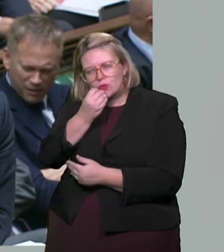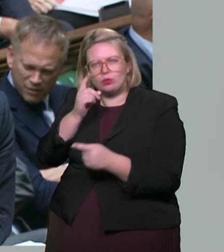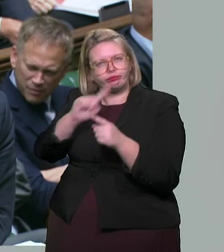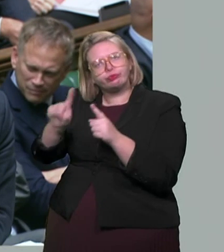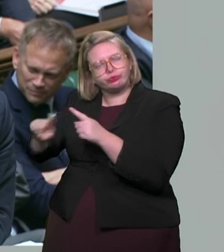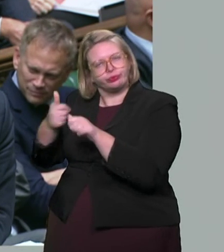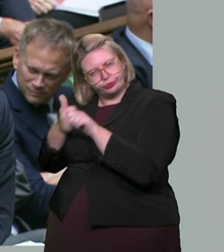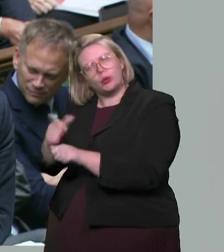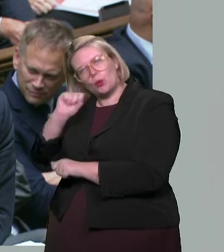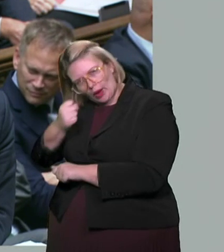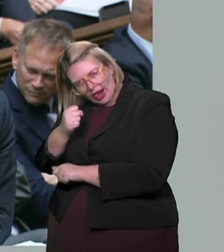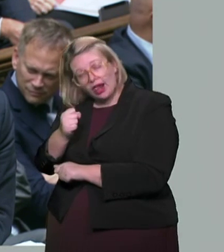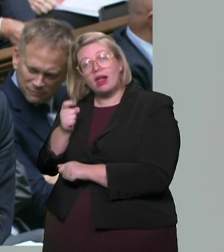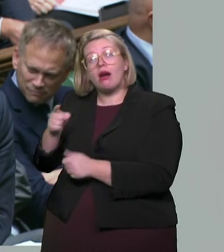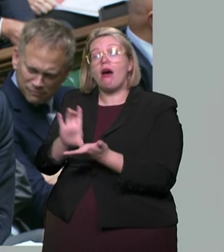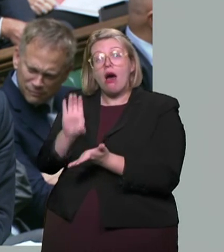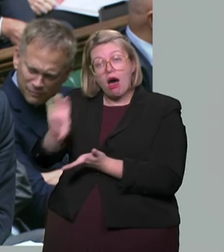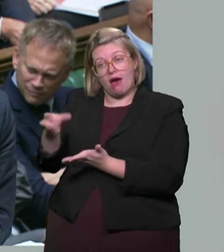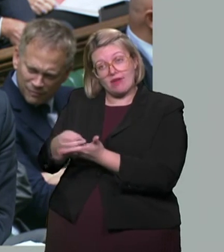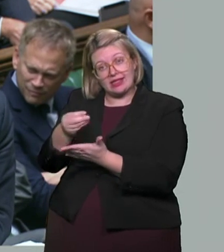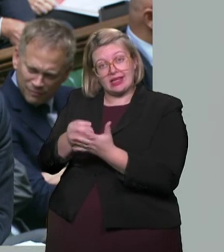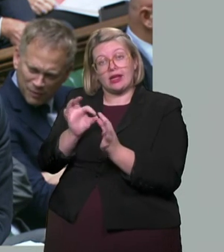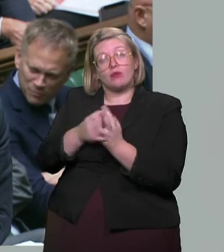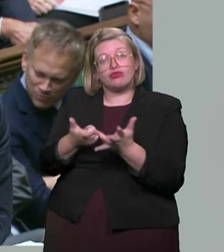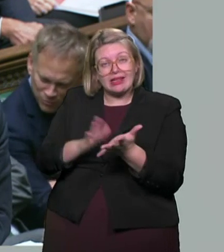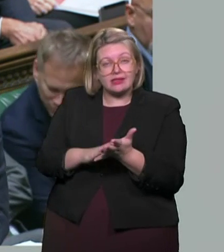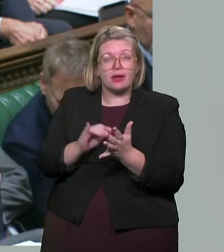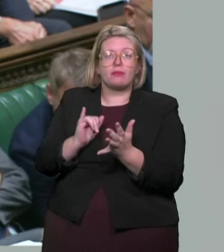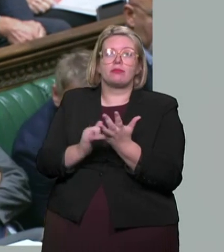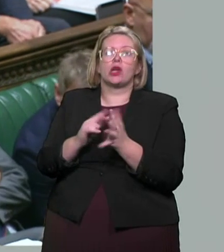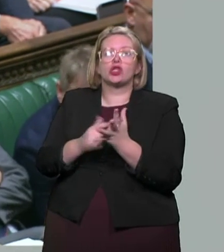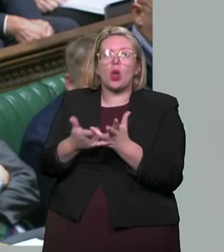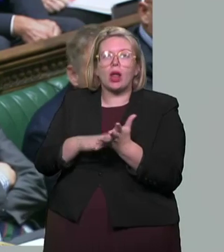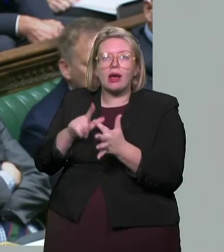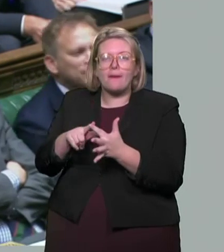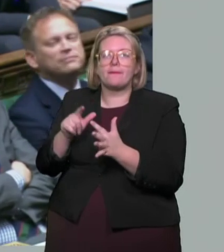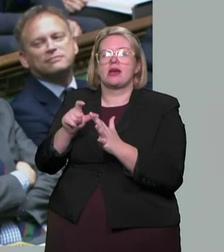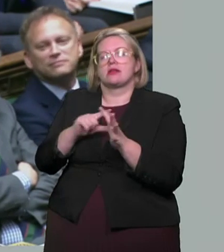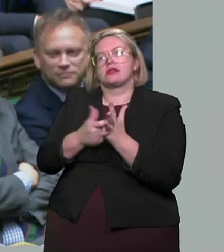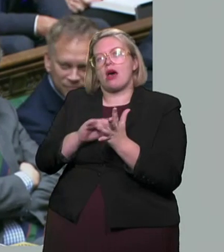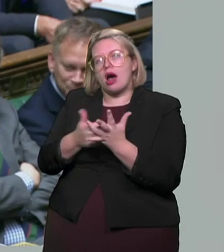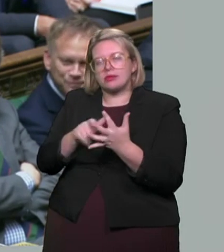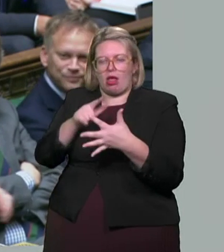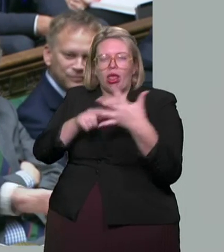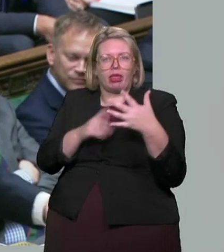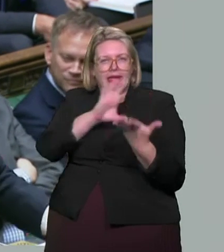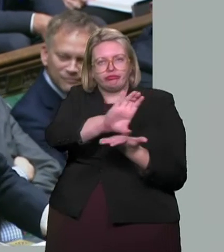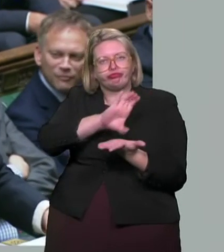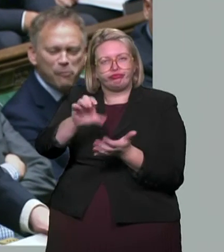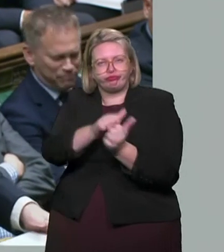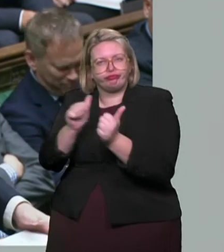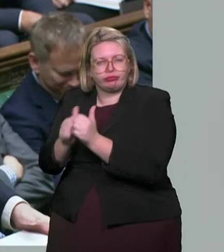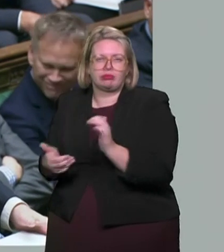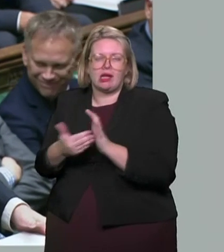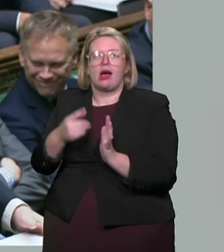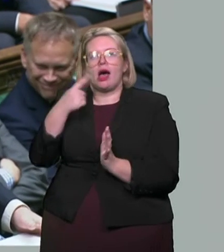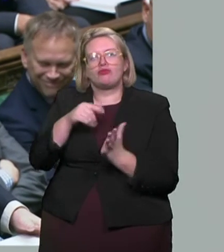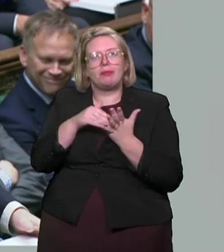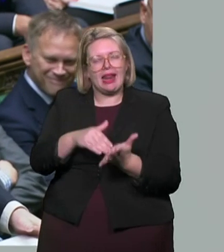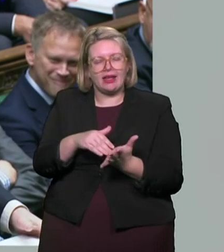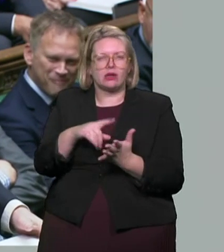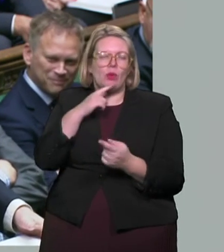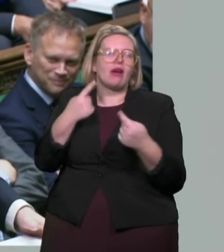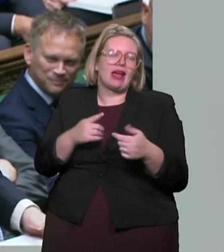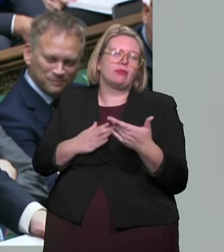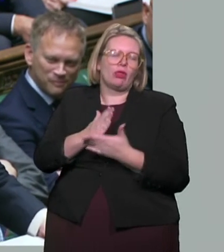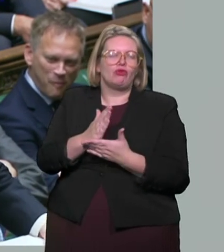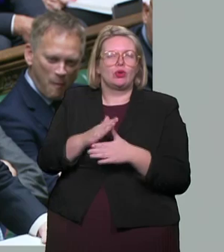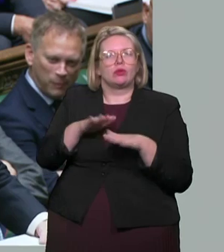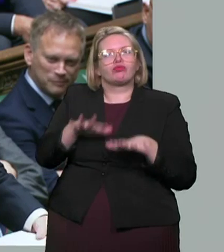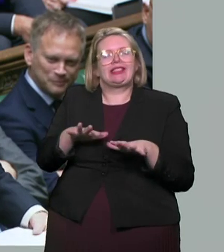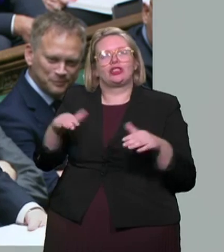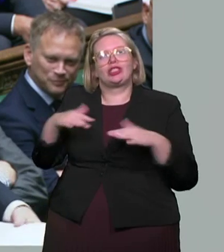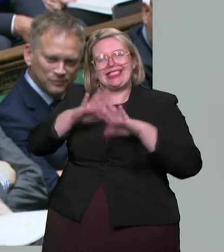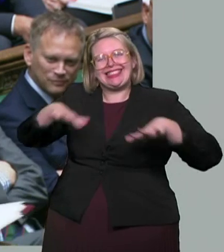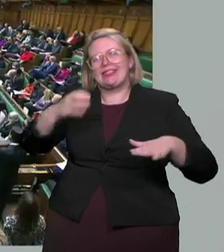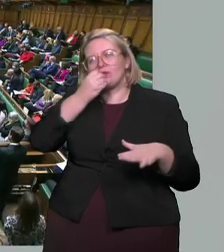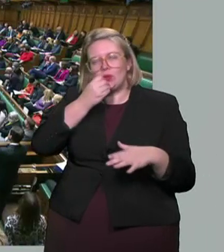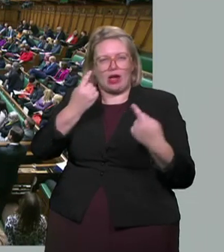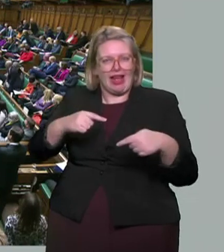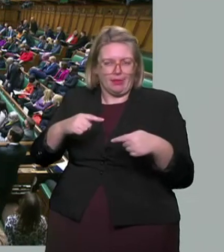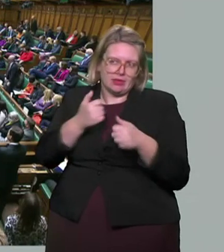The scheme has approved funding in Brixham, Salcombe and Dartmouth, and a further £100 million is being made available through the UK seafood fund to support our fisheries.